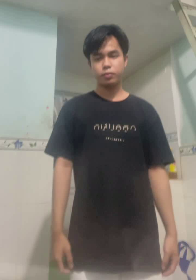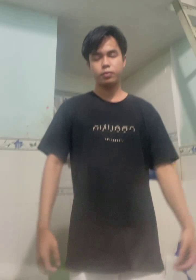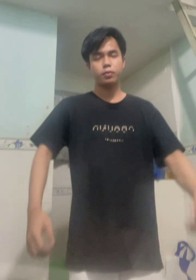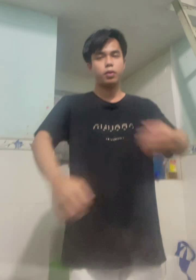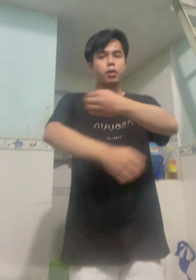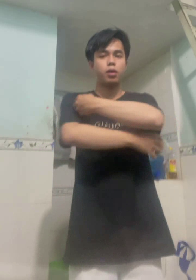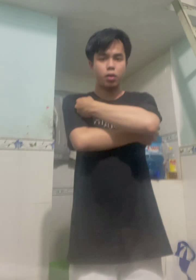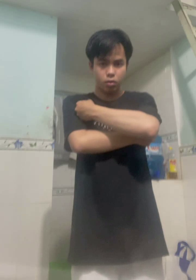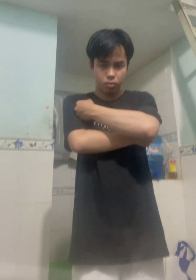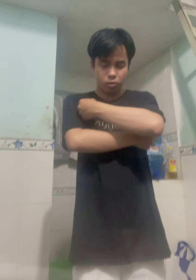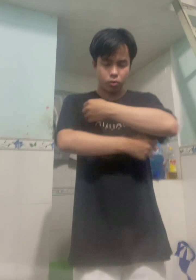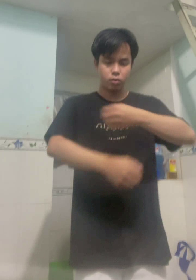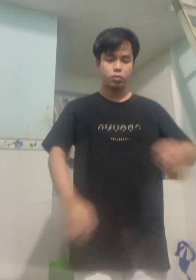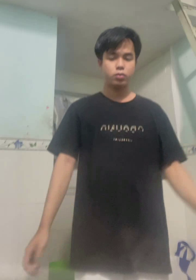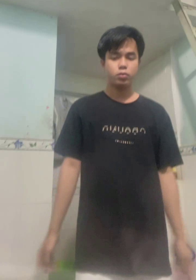om